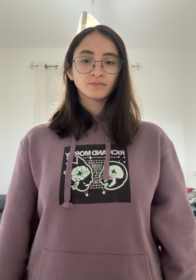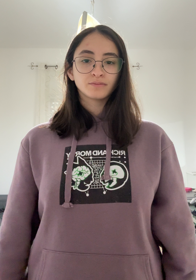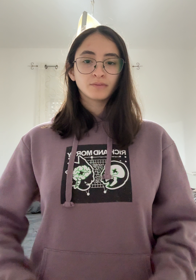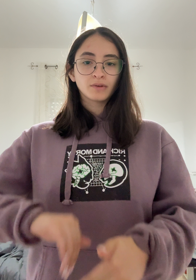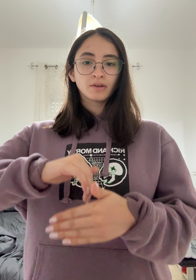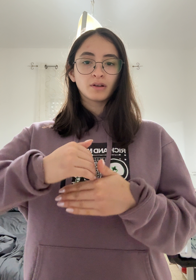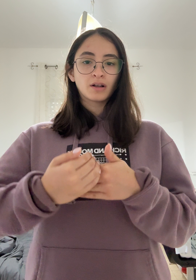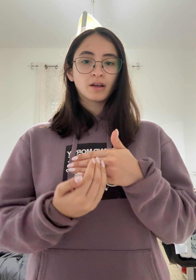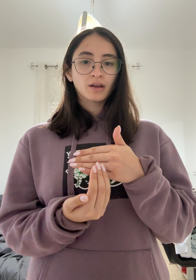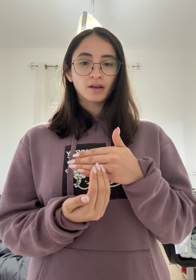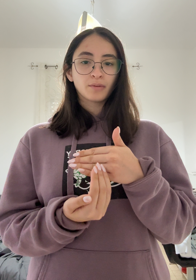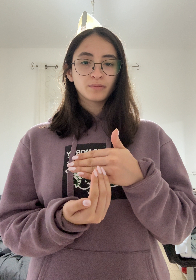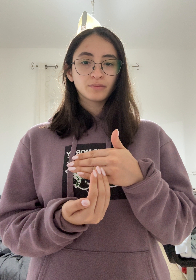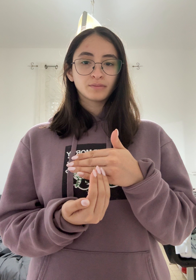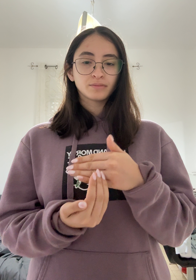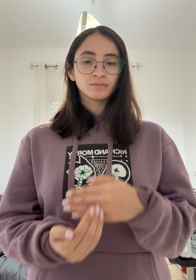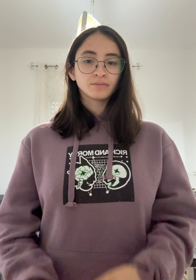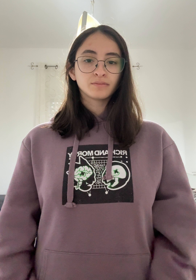לחם